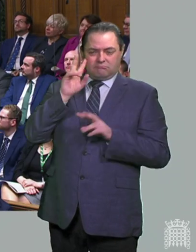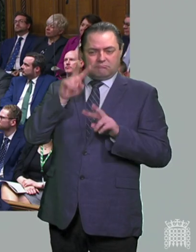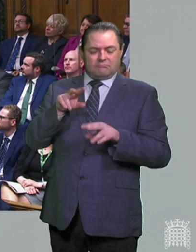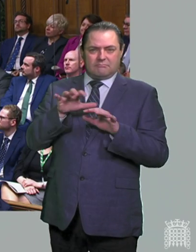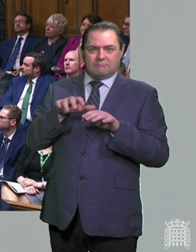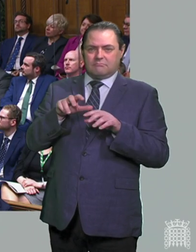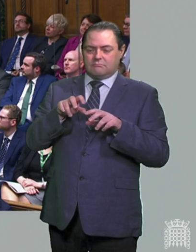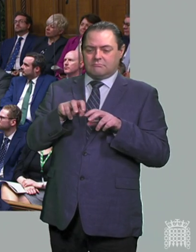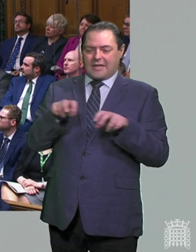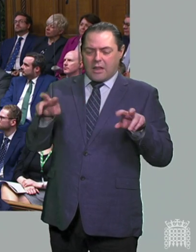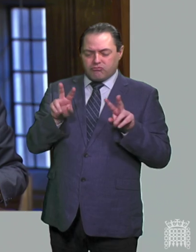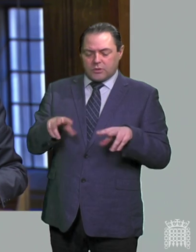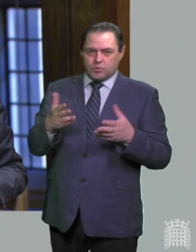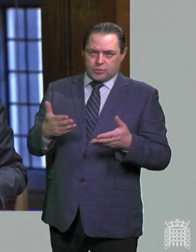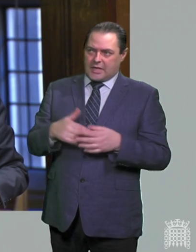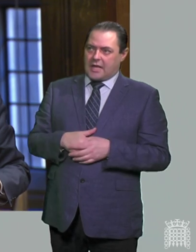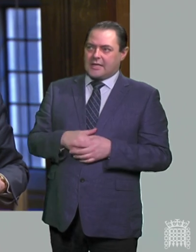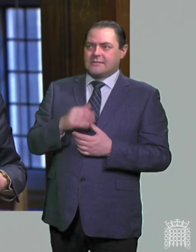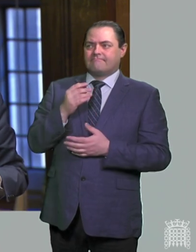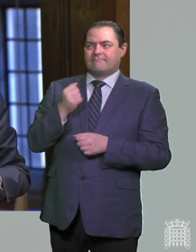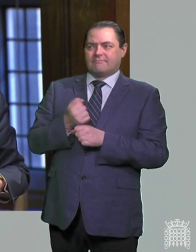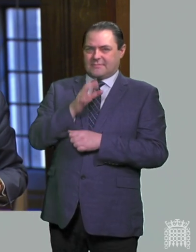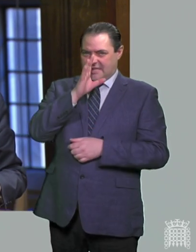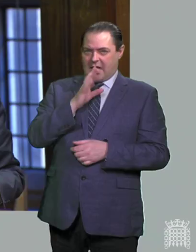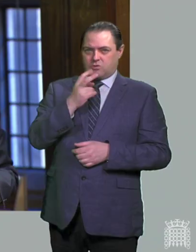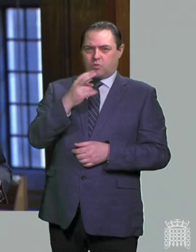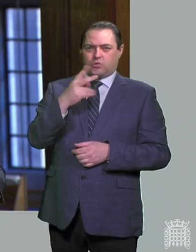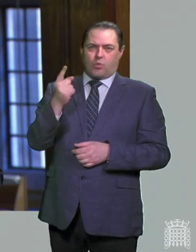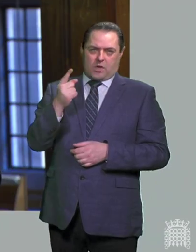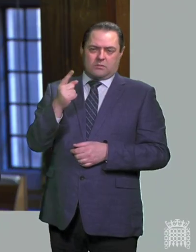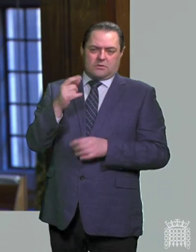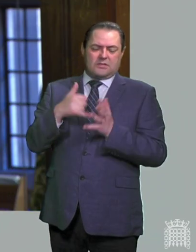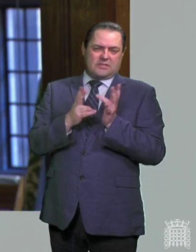Sadly, in 2021, their son died by suicide.